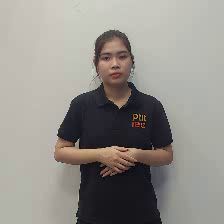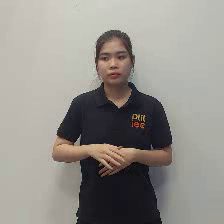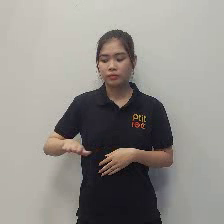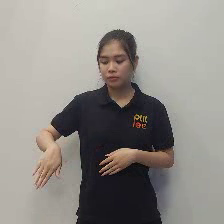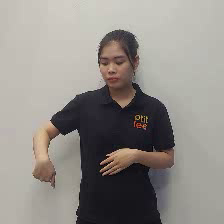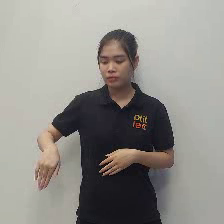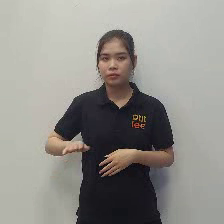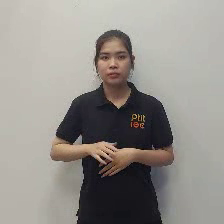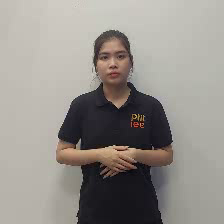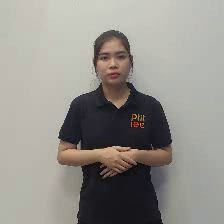Phía sau